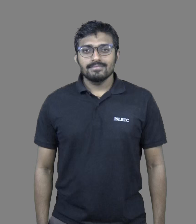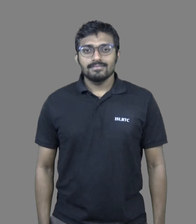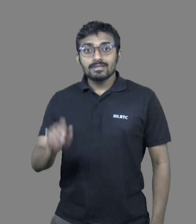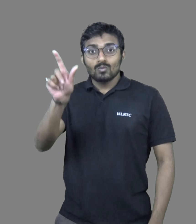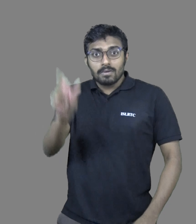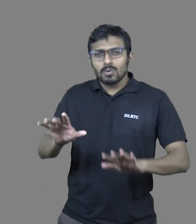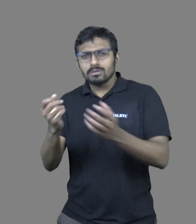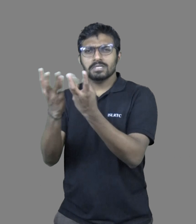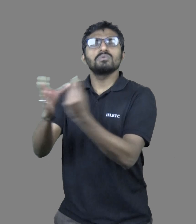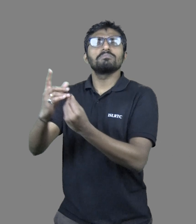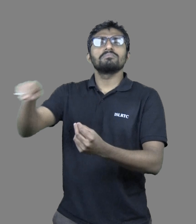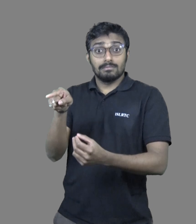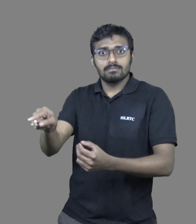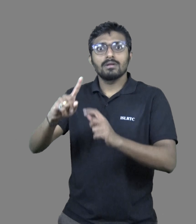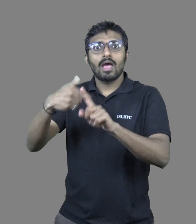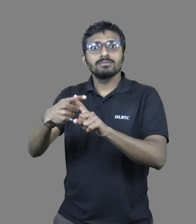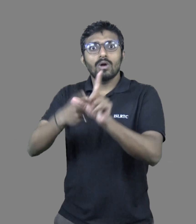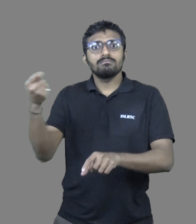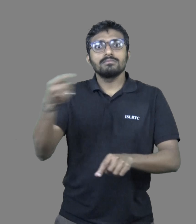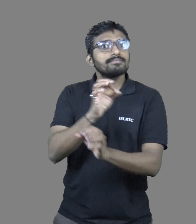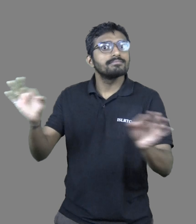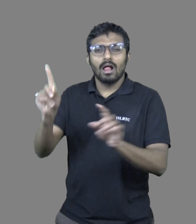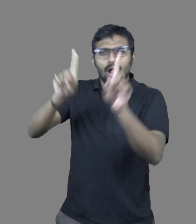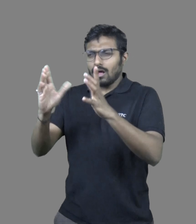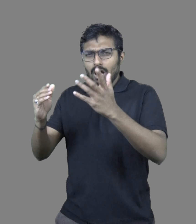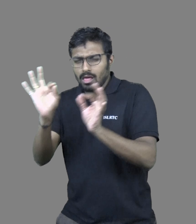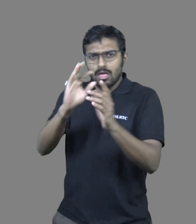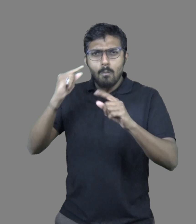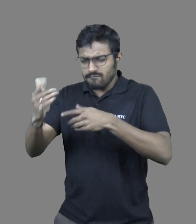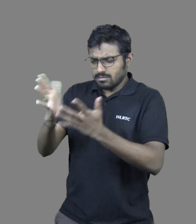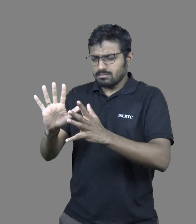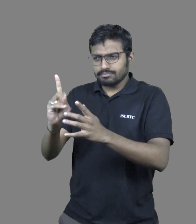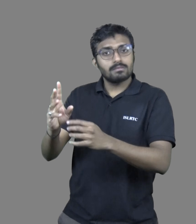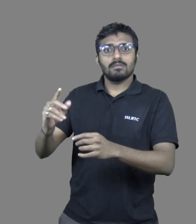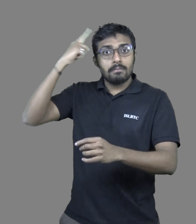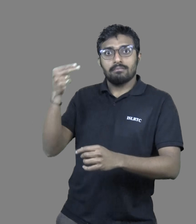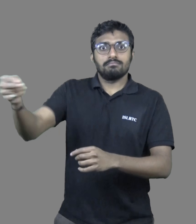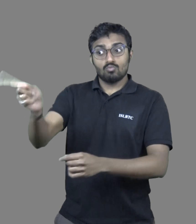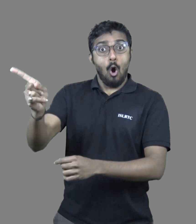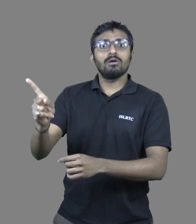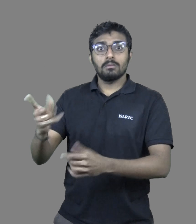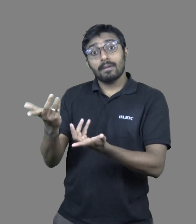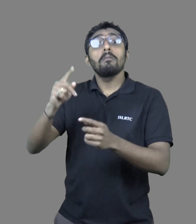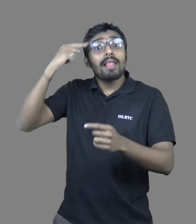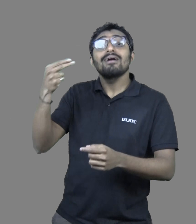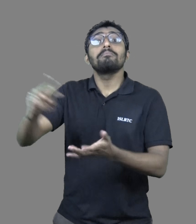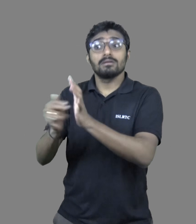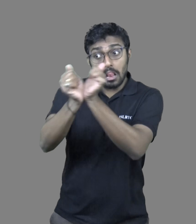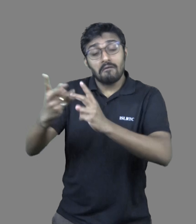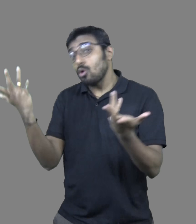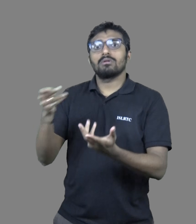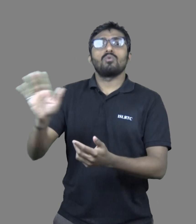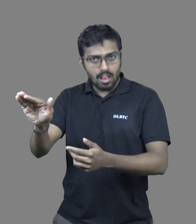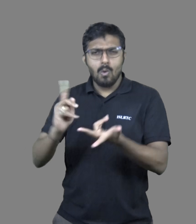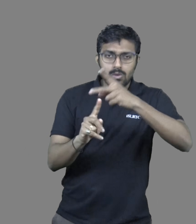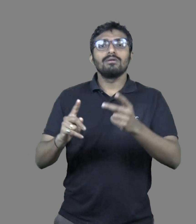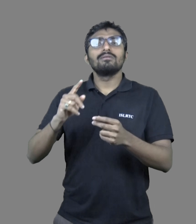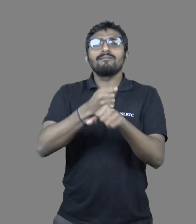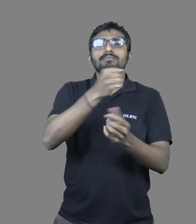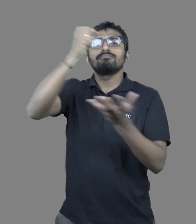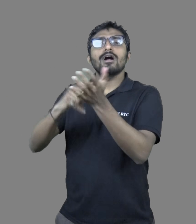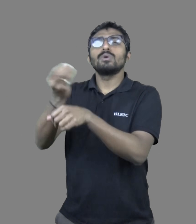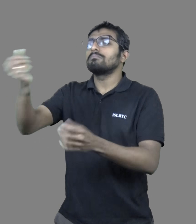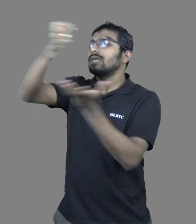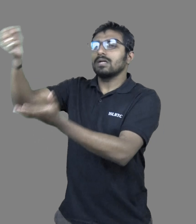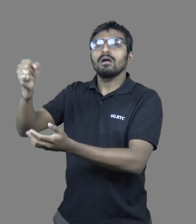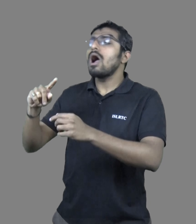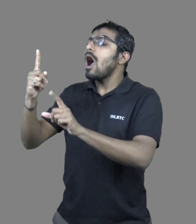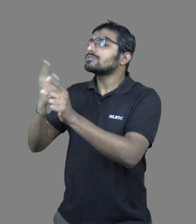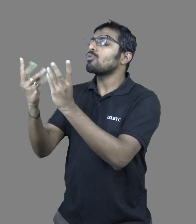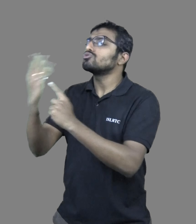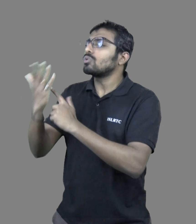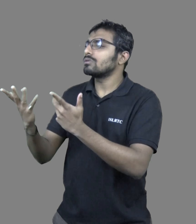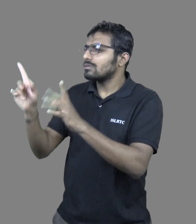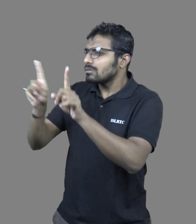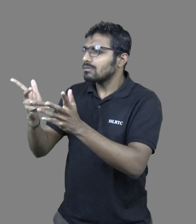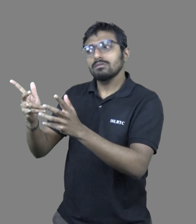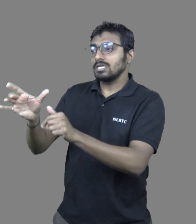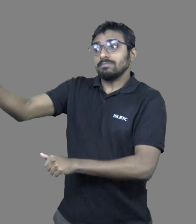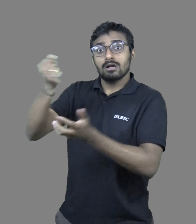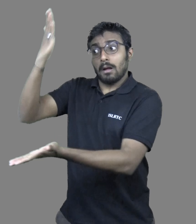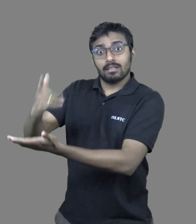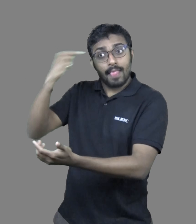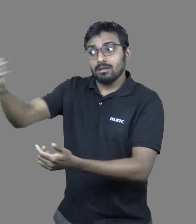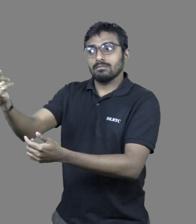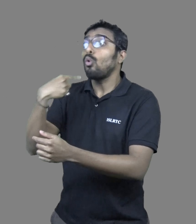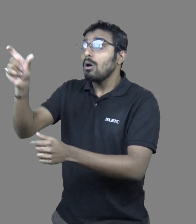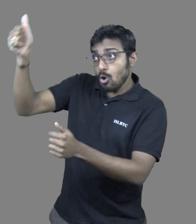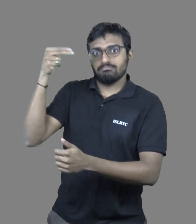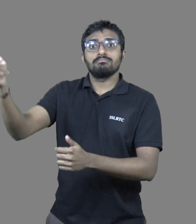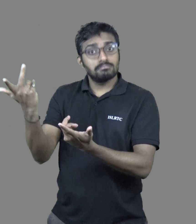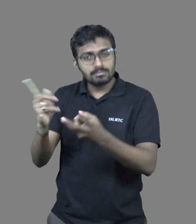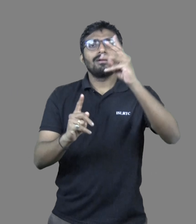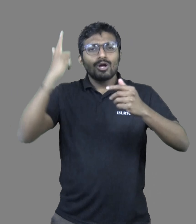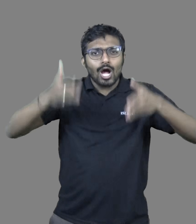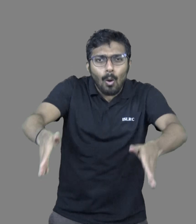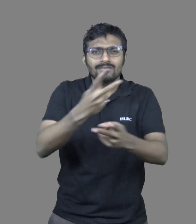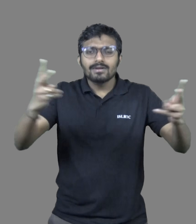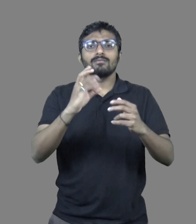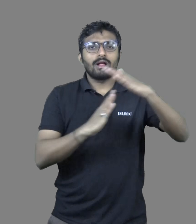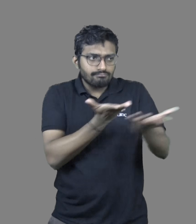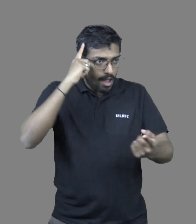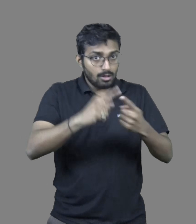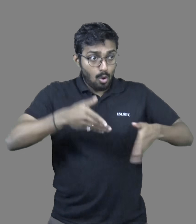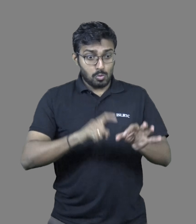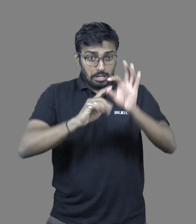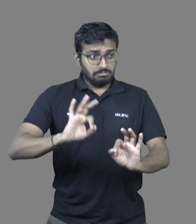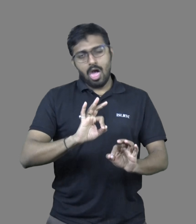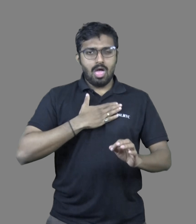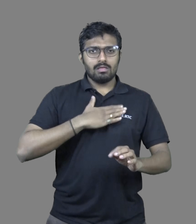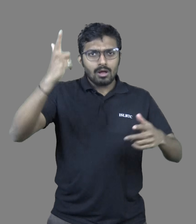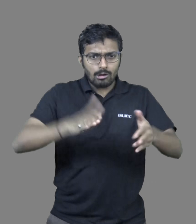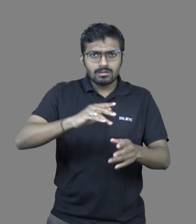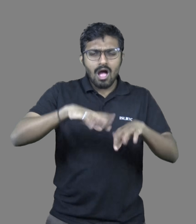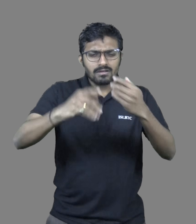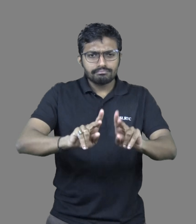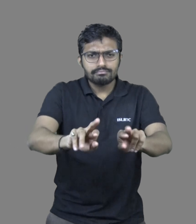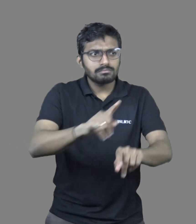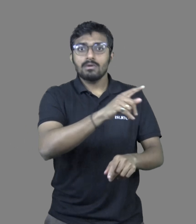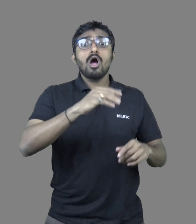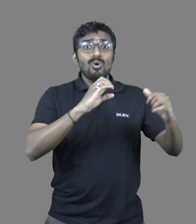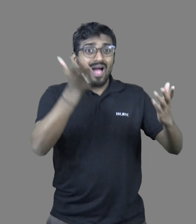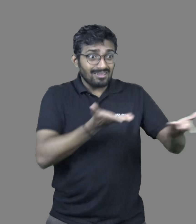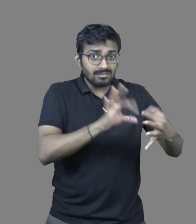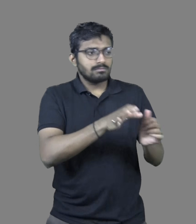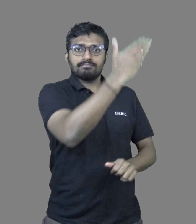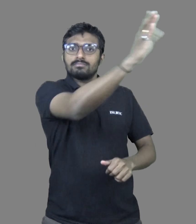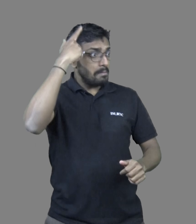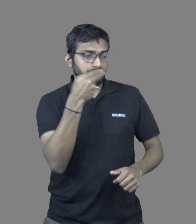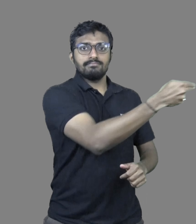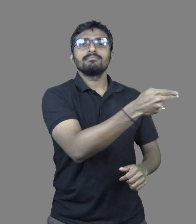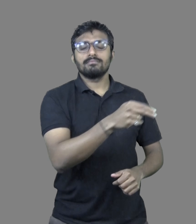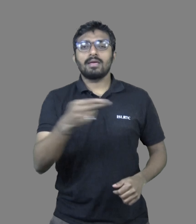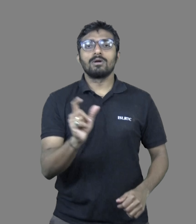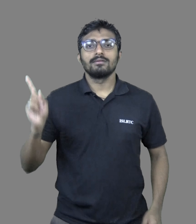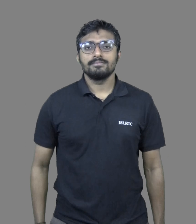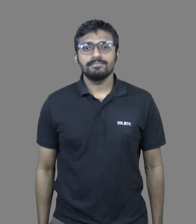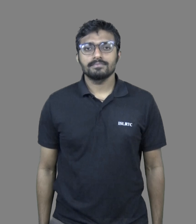Blacklist